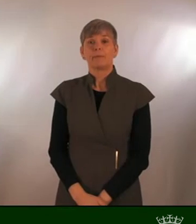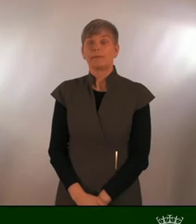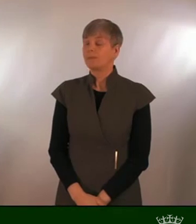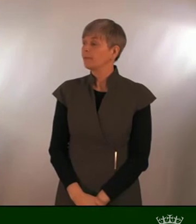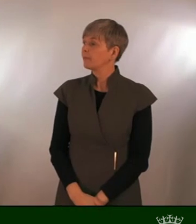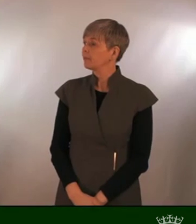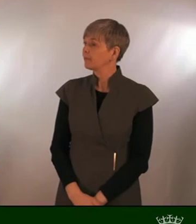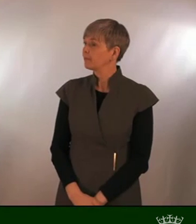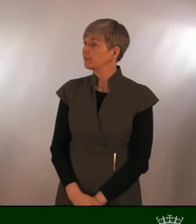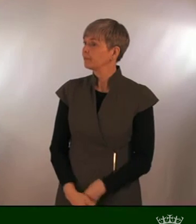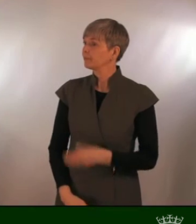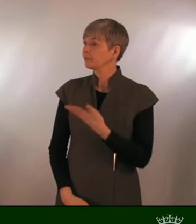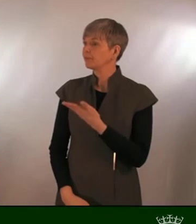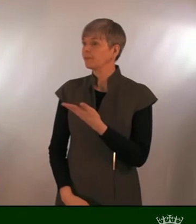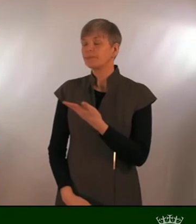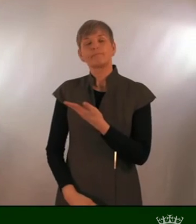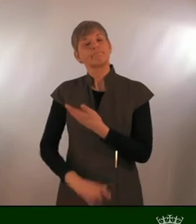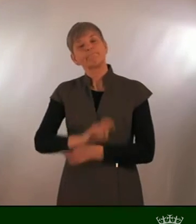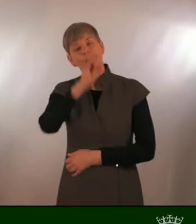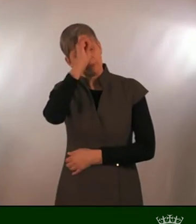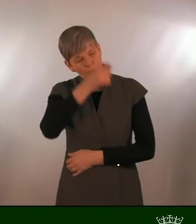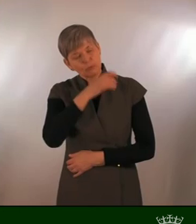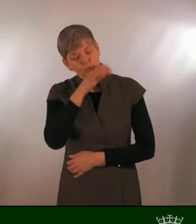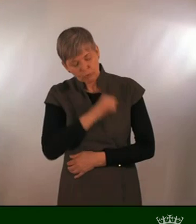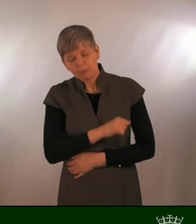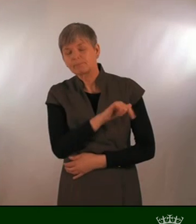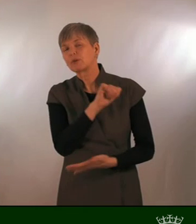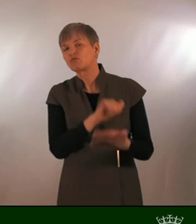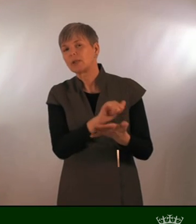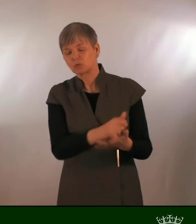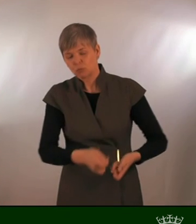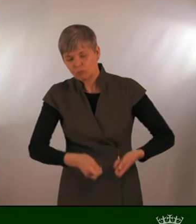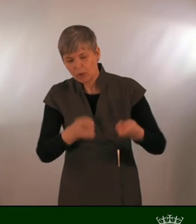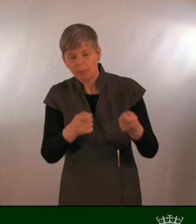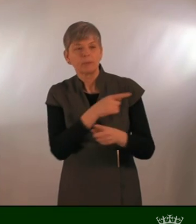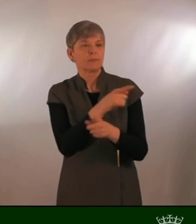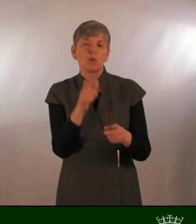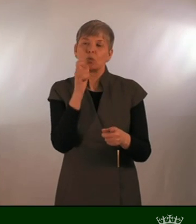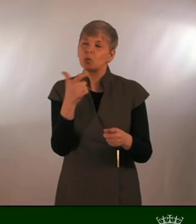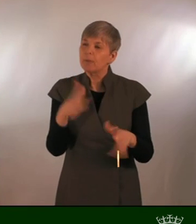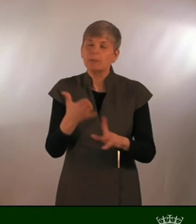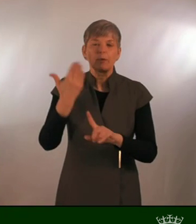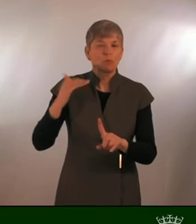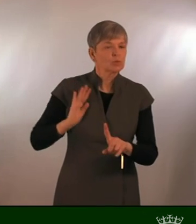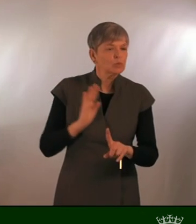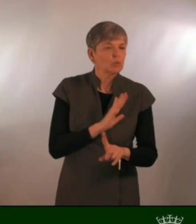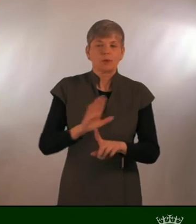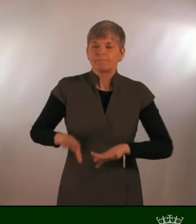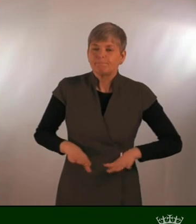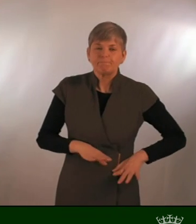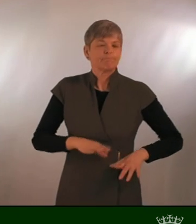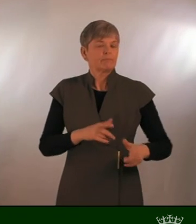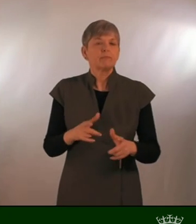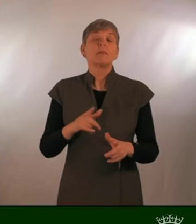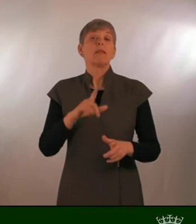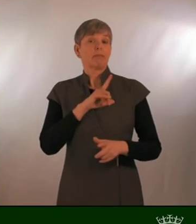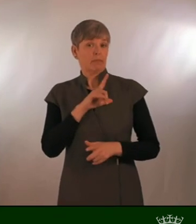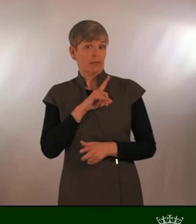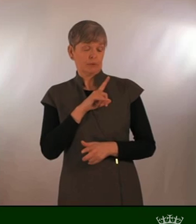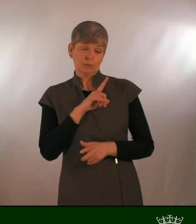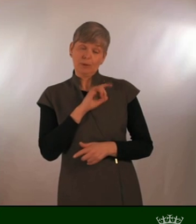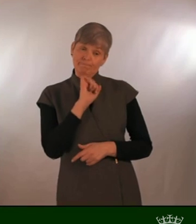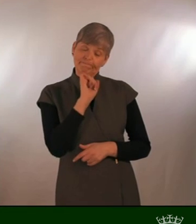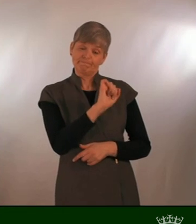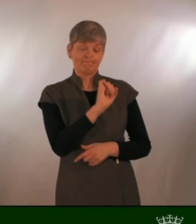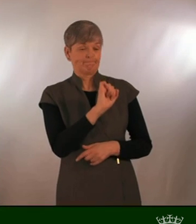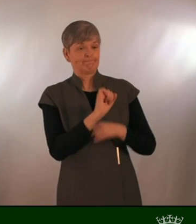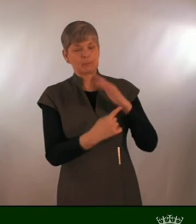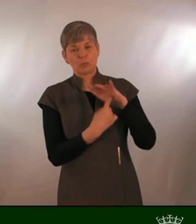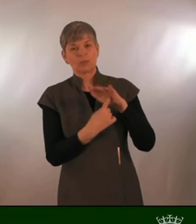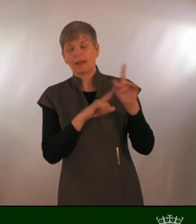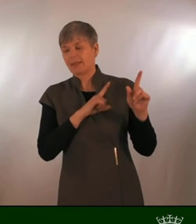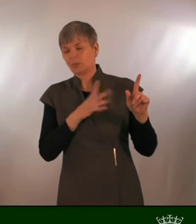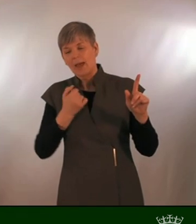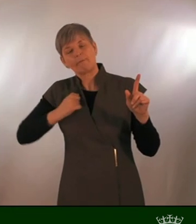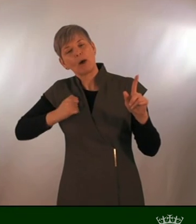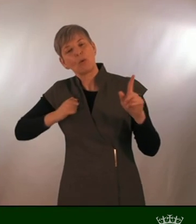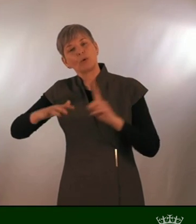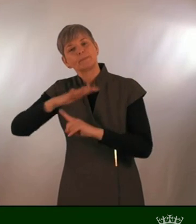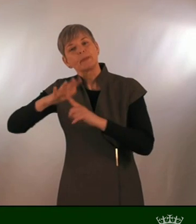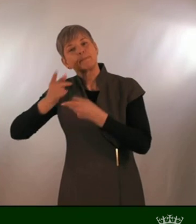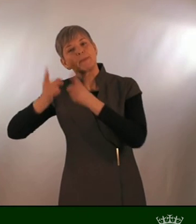The honourable Gentleman is absolutely right to raise the issue of veterans and their needs, and that is why this Government appointed a Minister for Defence People and Veterans, and a veterans taskforce—a special unit in the Cabinet Office.